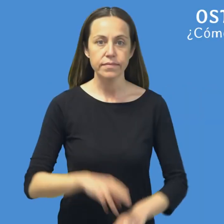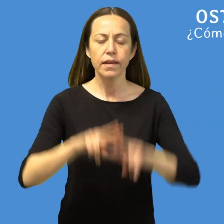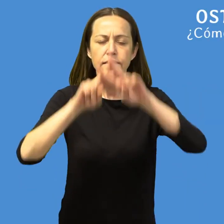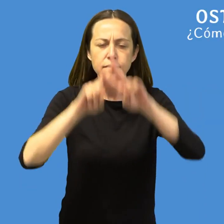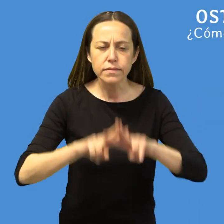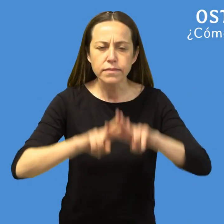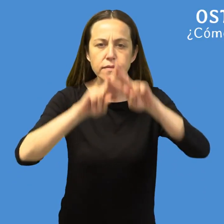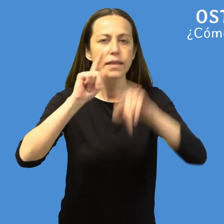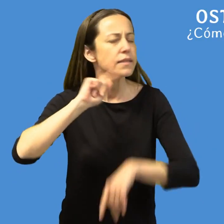revisar